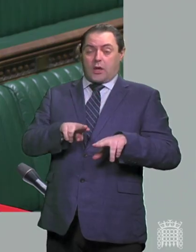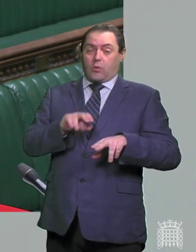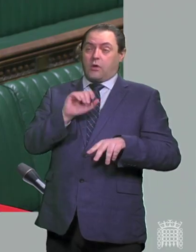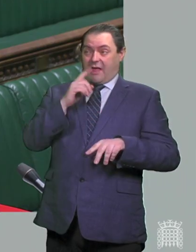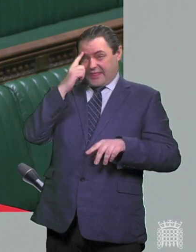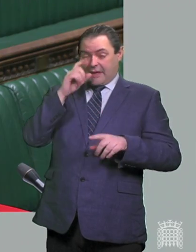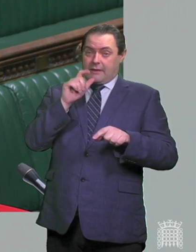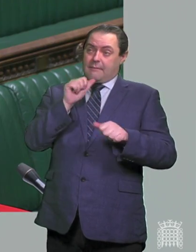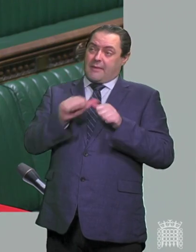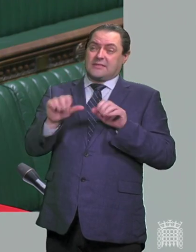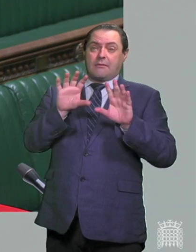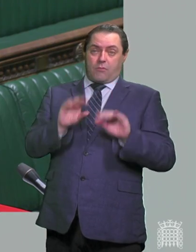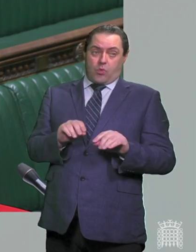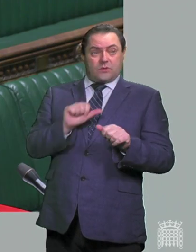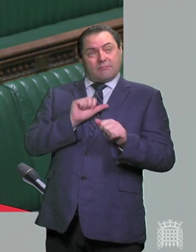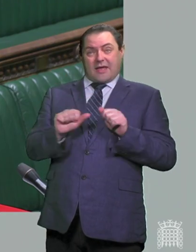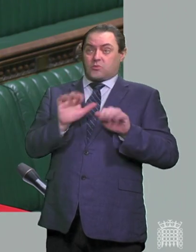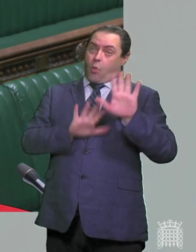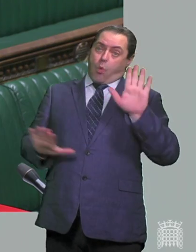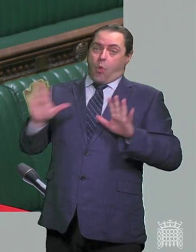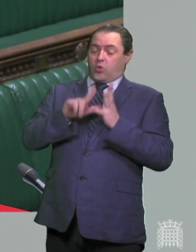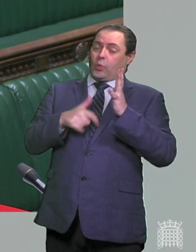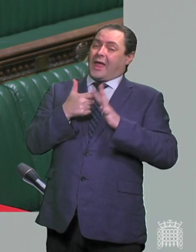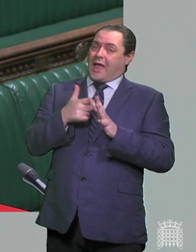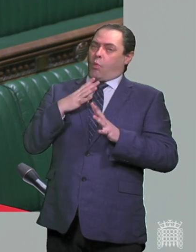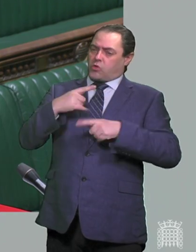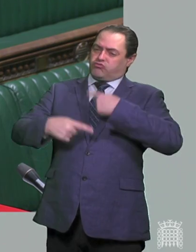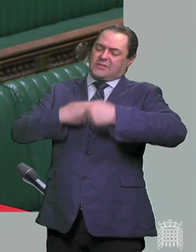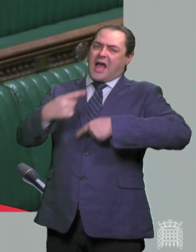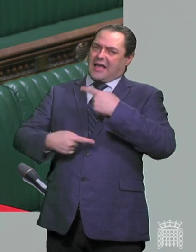I think a UK-wide solution is right; I think recycling is absolutely right.